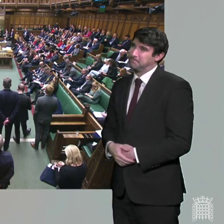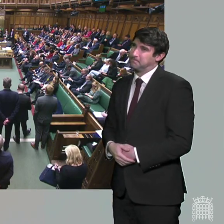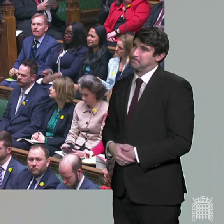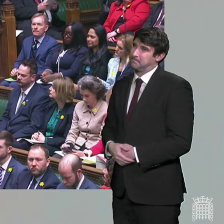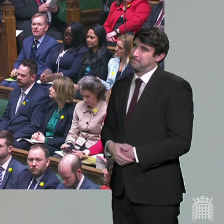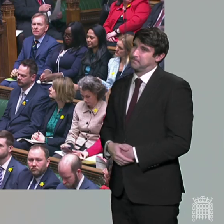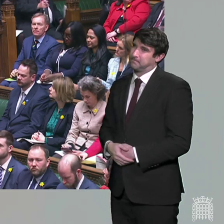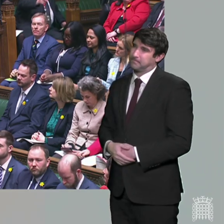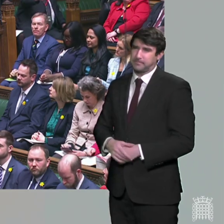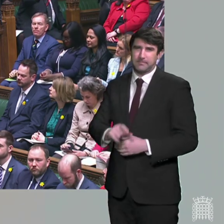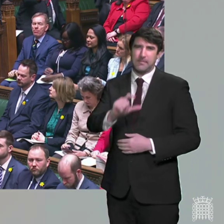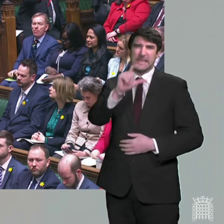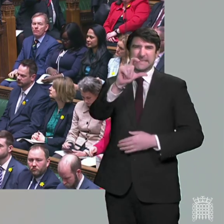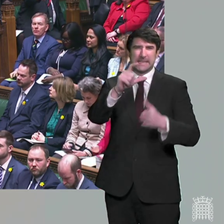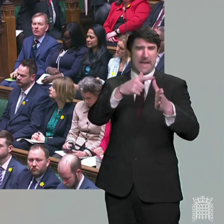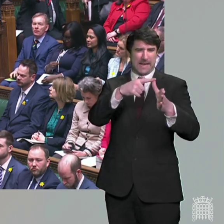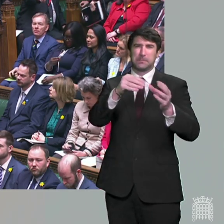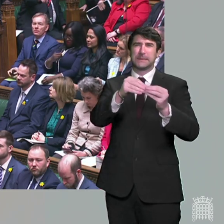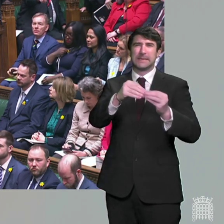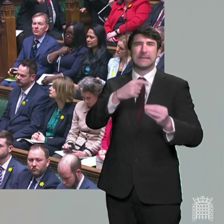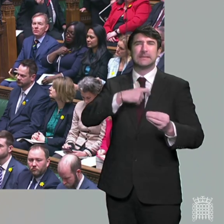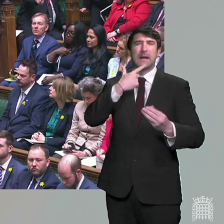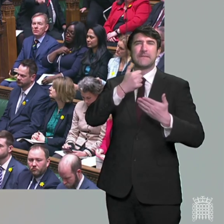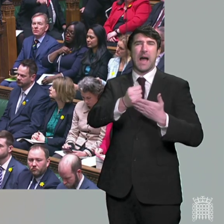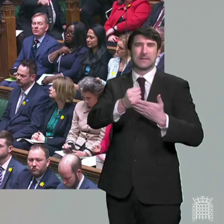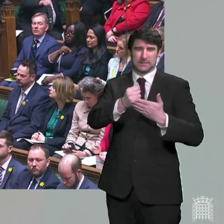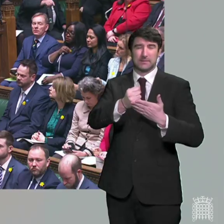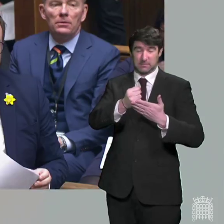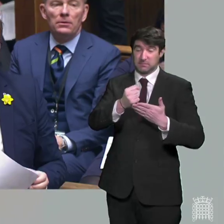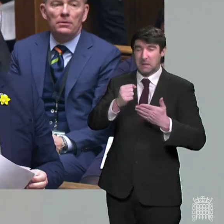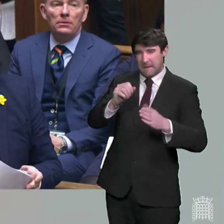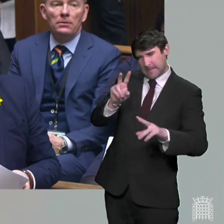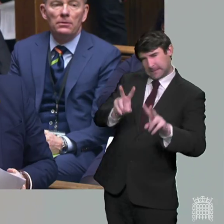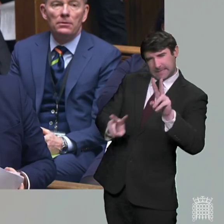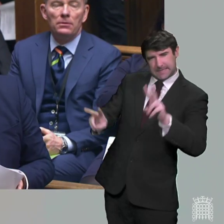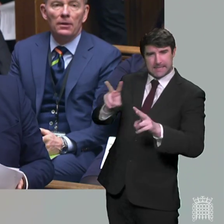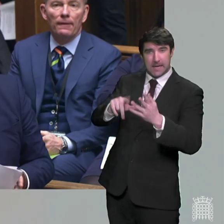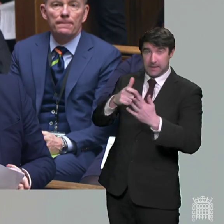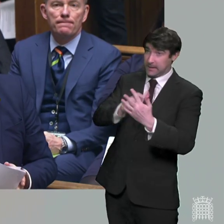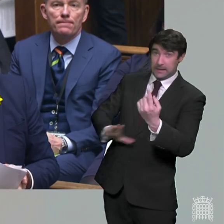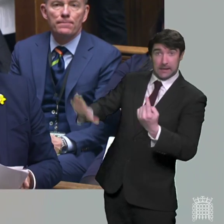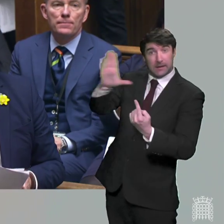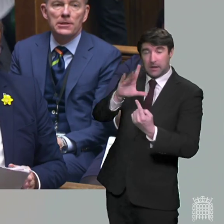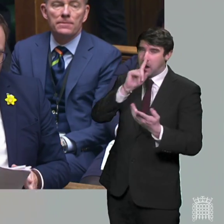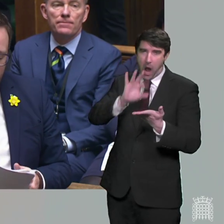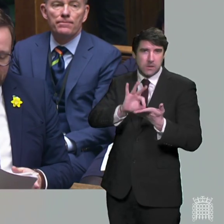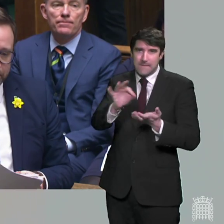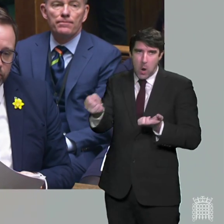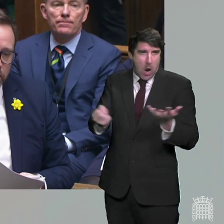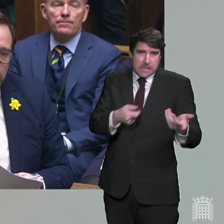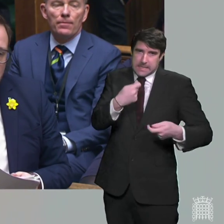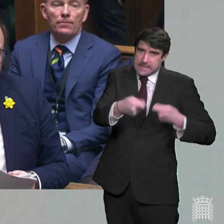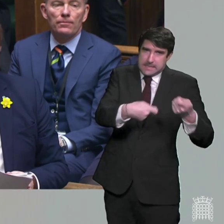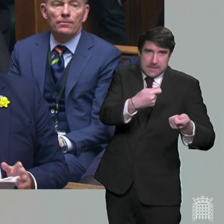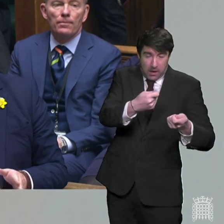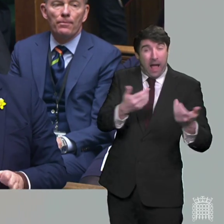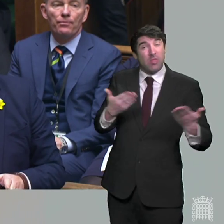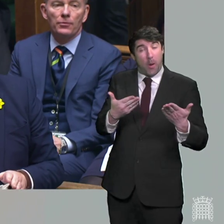Citizens Advice estimates that the number of households unable to afford their energy bills will double from one in 10 to one in five from April.